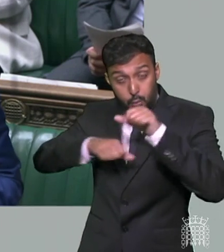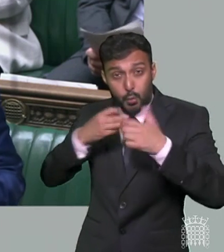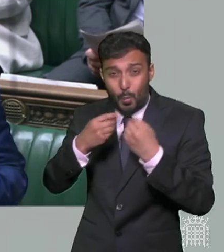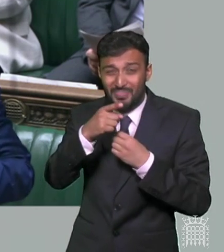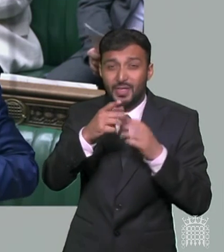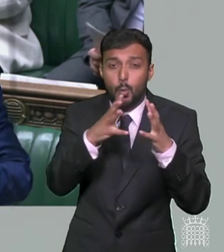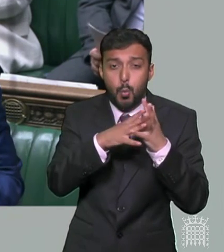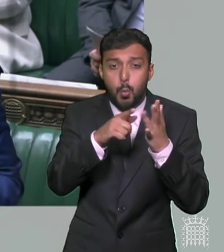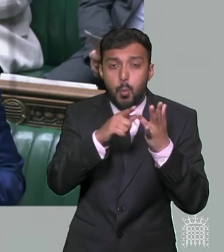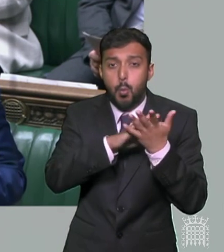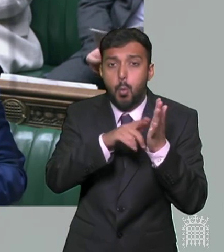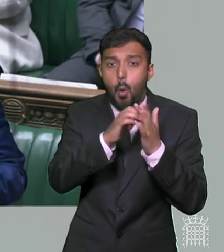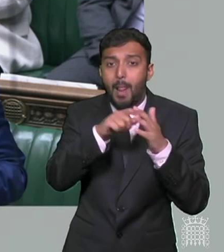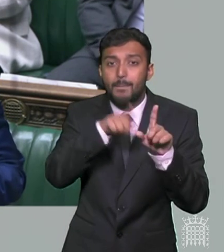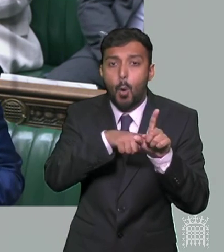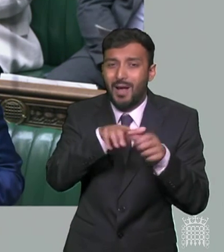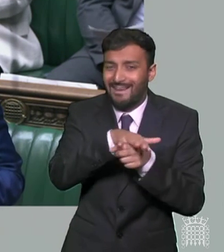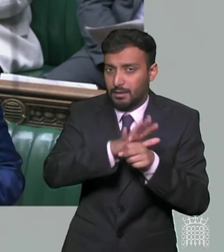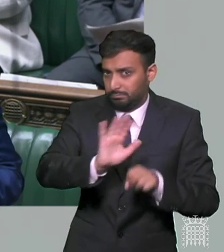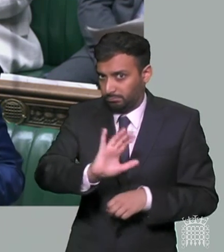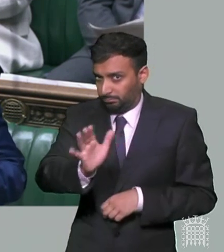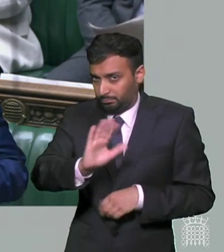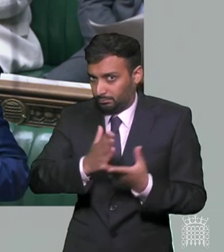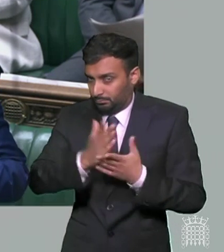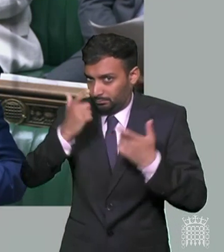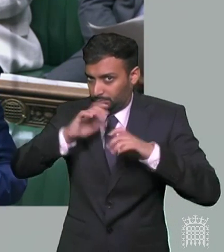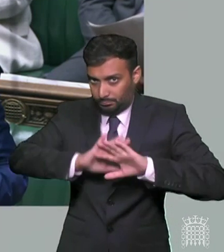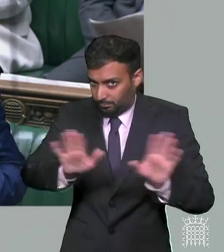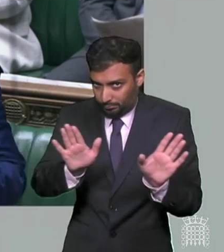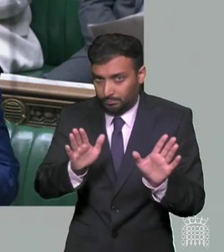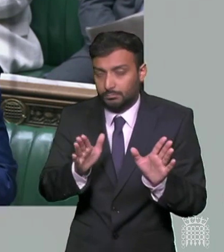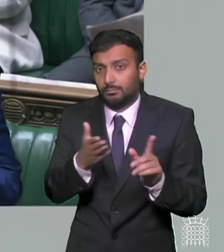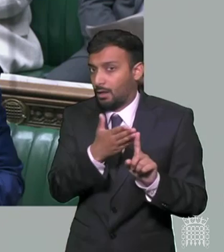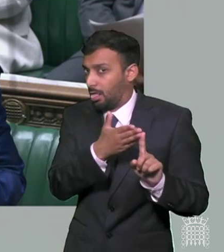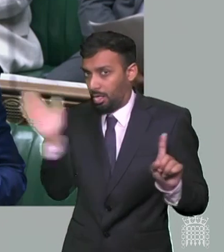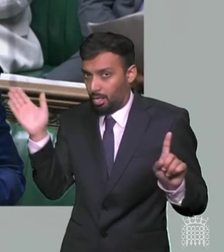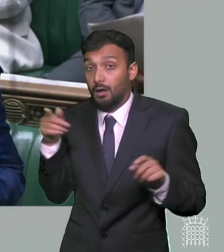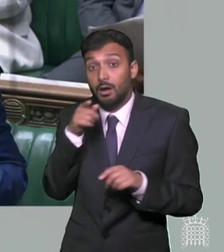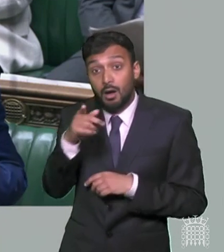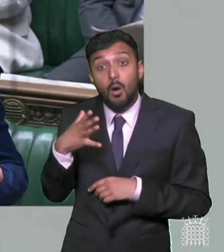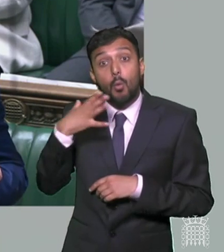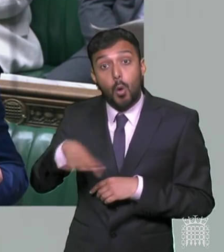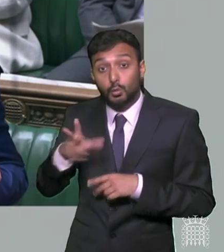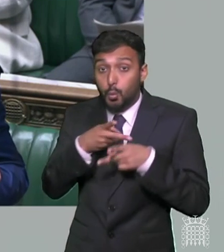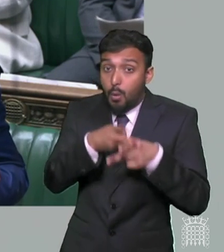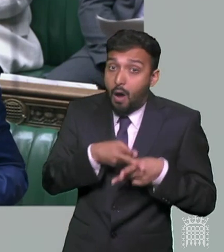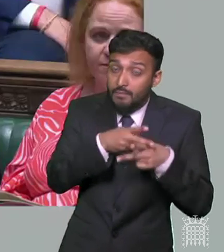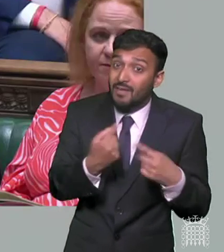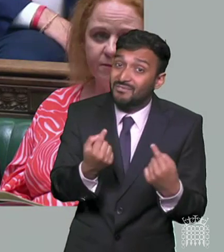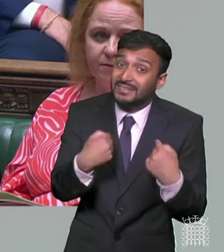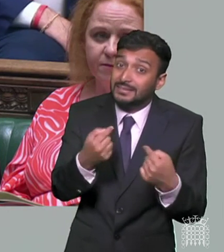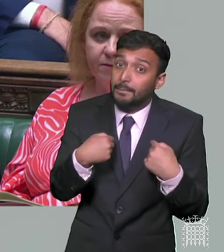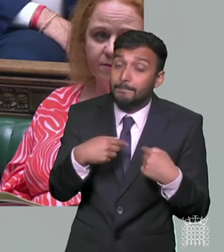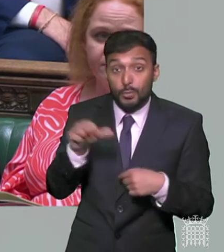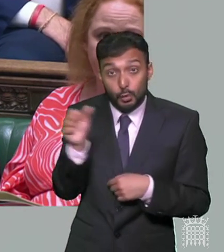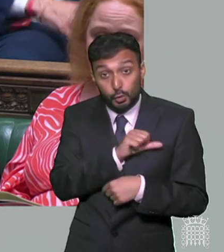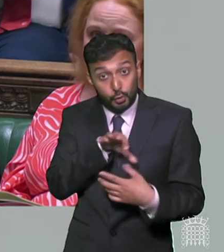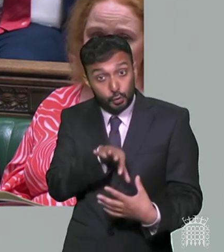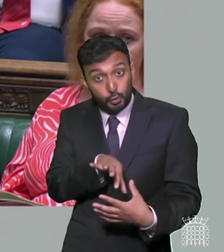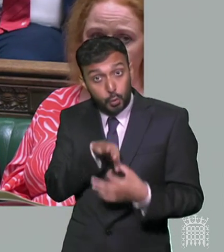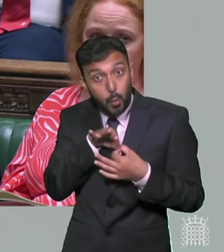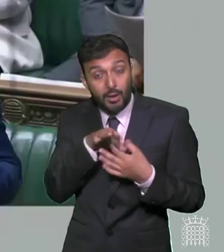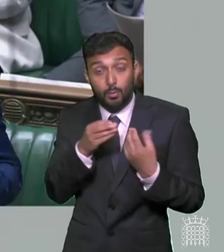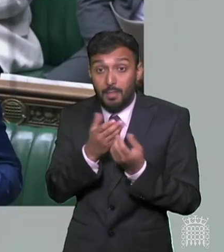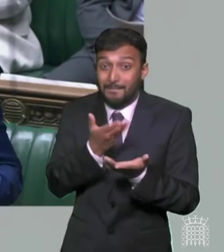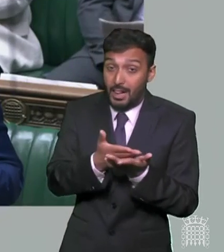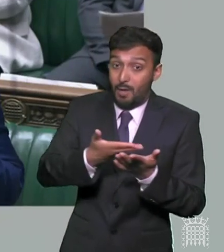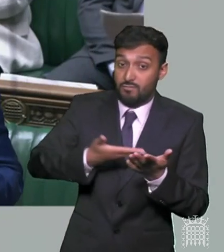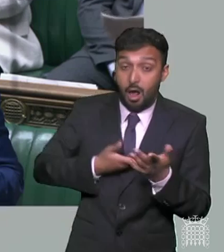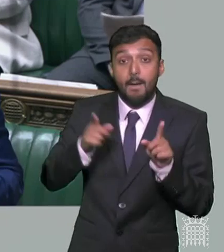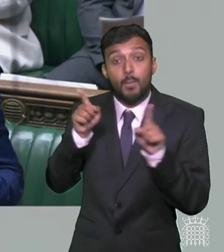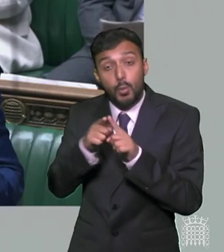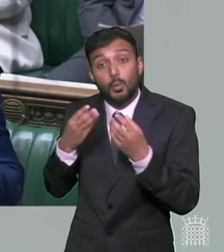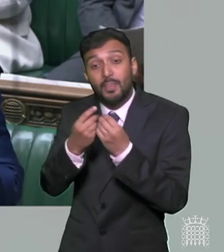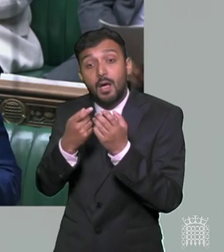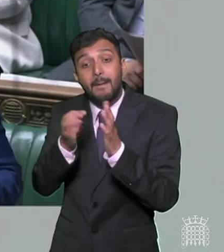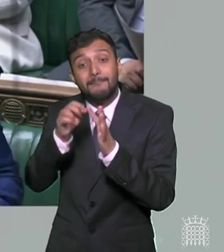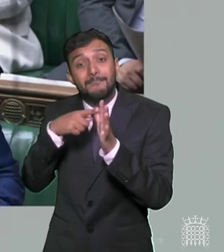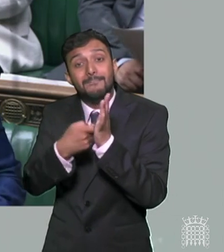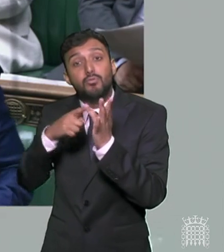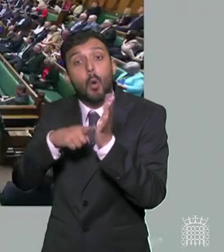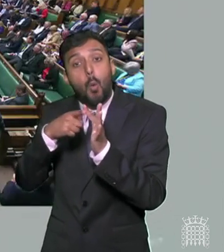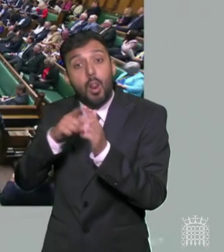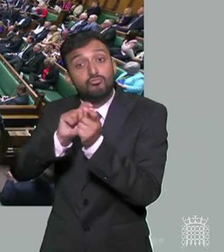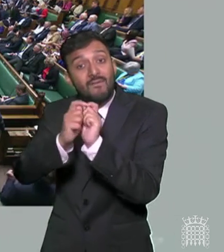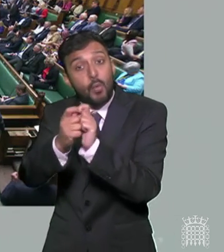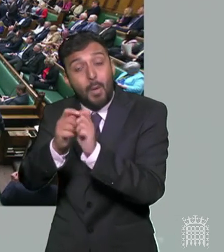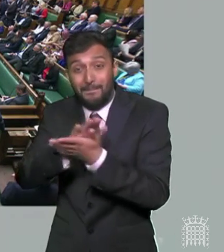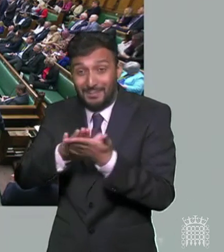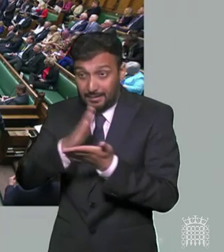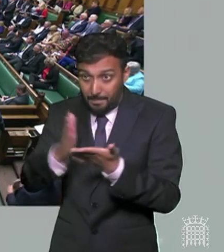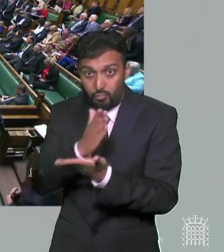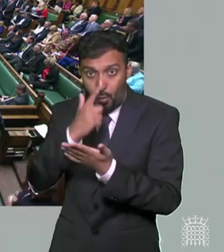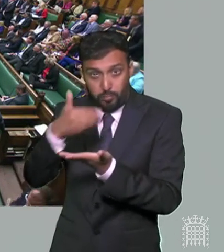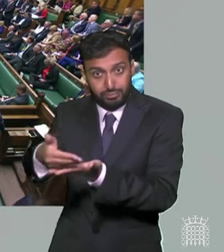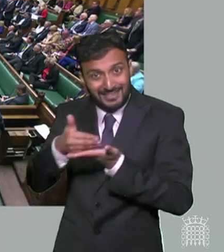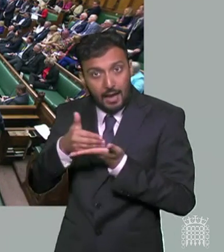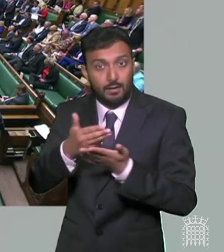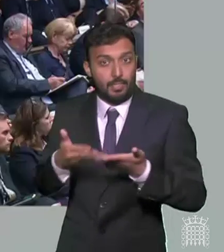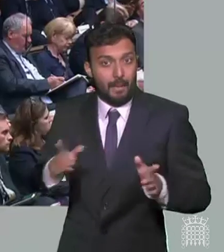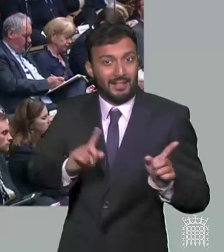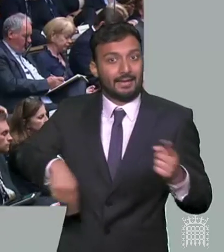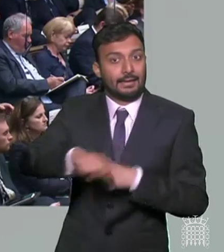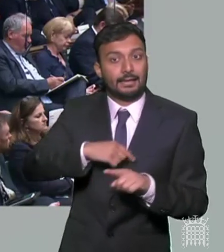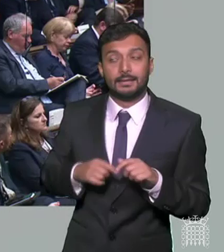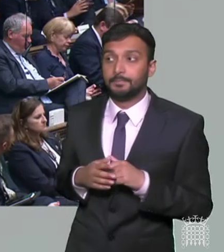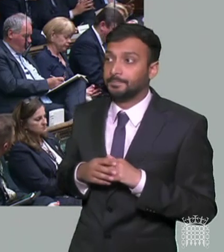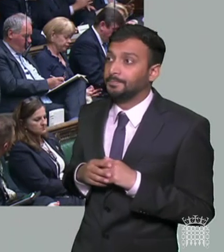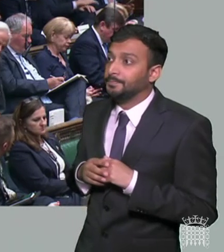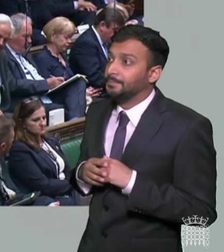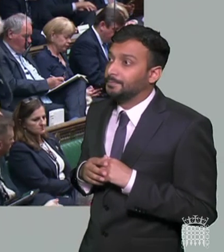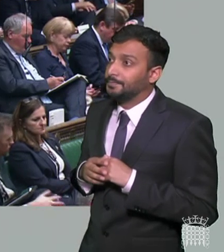If she wants to look after victims in such cases, the Labour party should join us in supporting not just the Bill of Rights but our parole reforms, which will make sure that dangerous offenders are not released and that we protect the public.